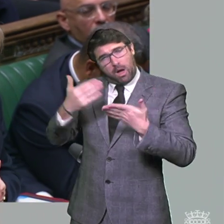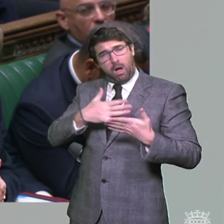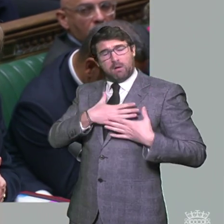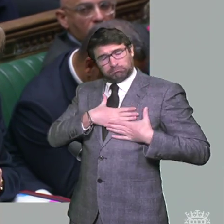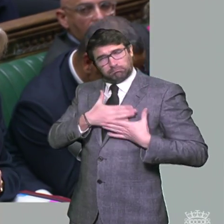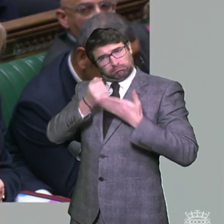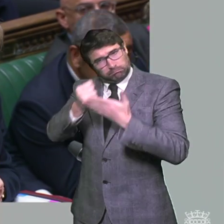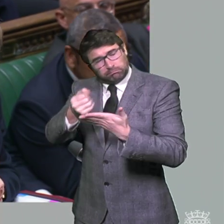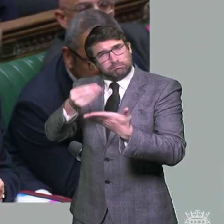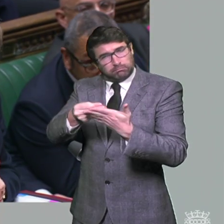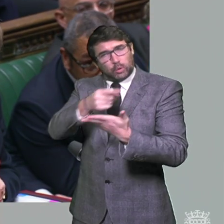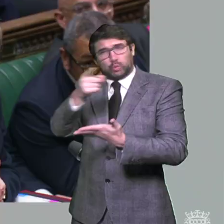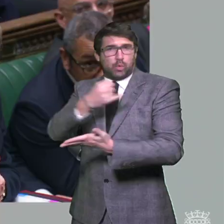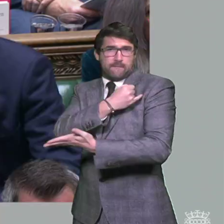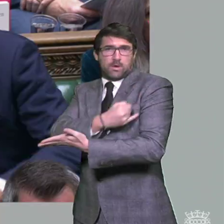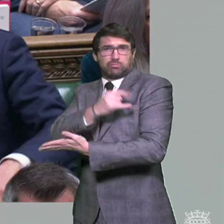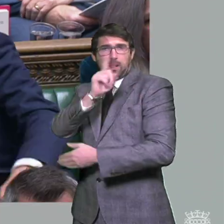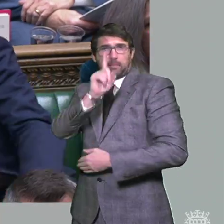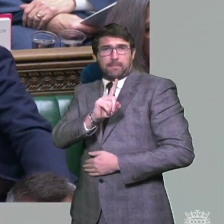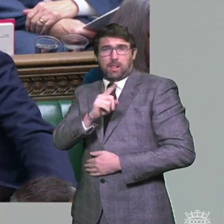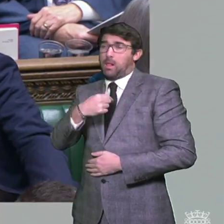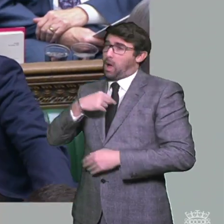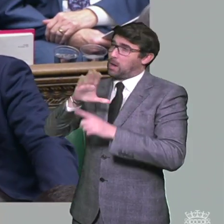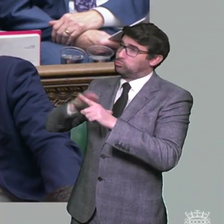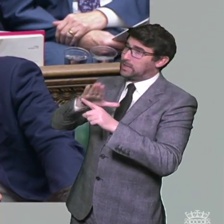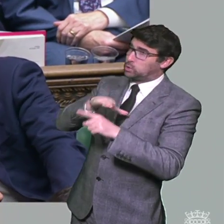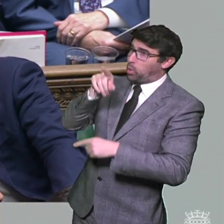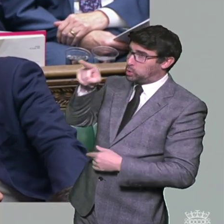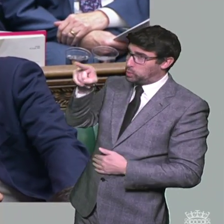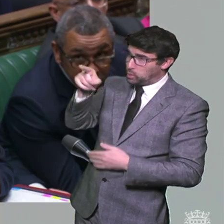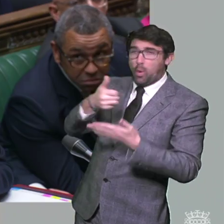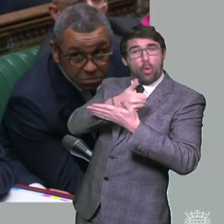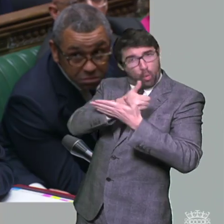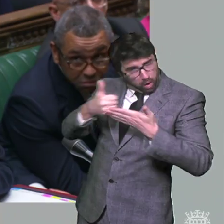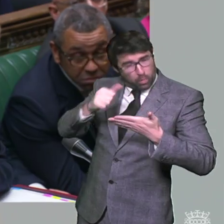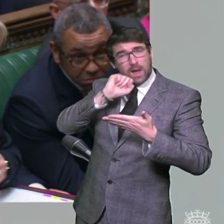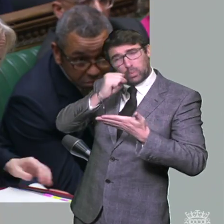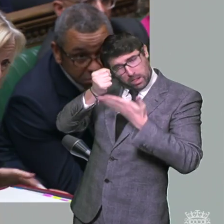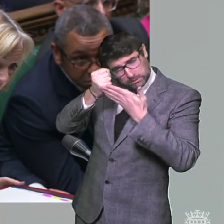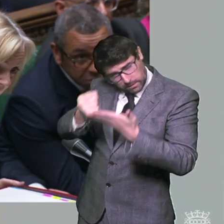I can assure the honourable Gentleman that we will always support the most vulnerable.